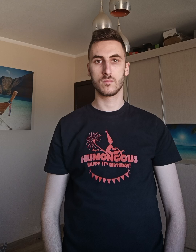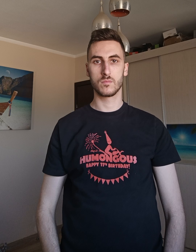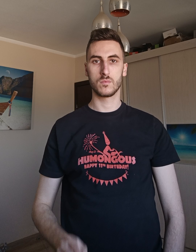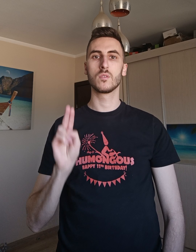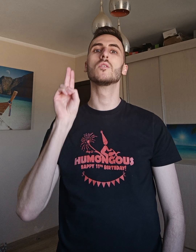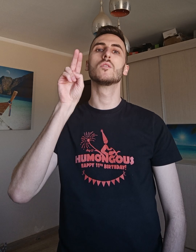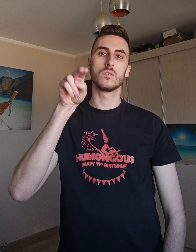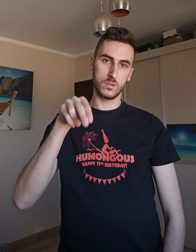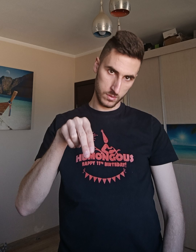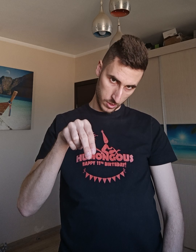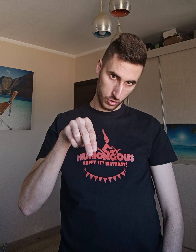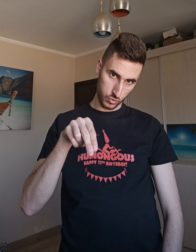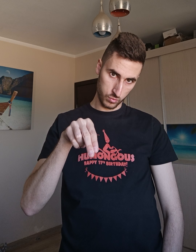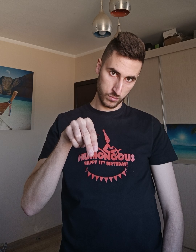יש